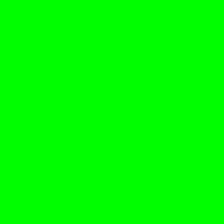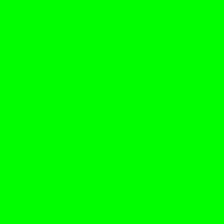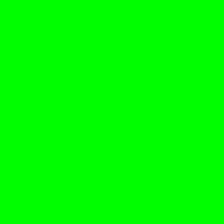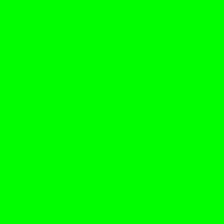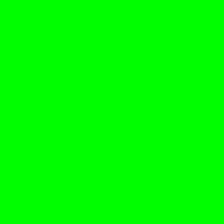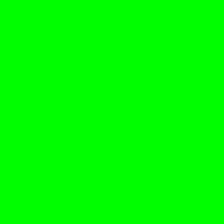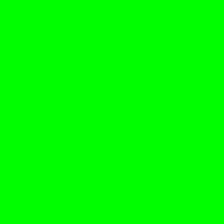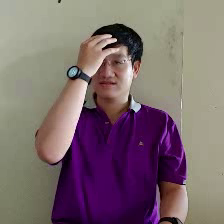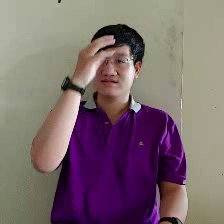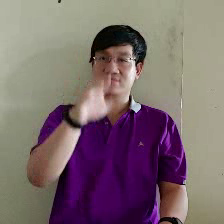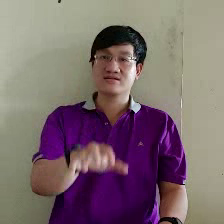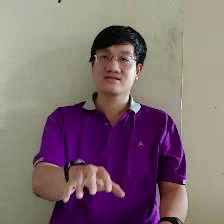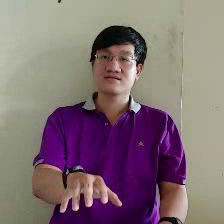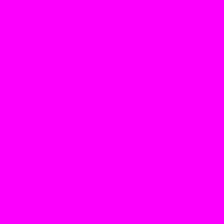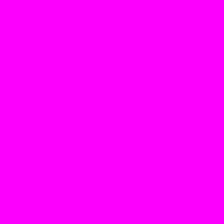Áp dụng